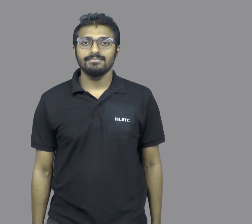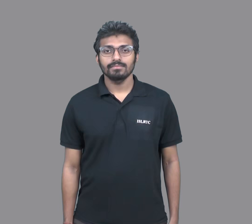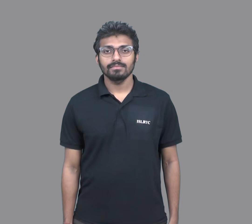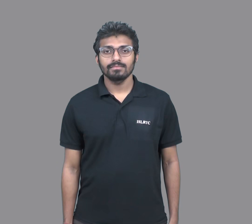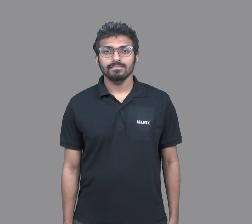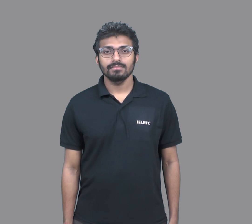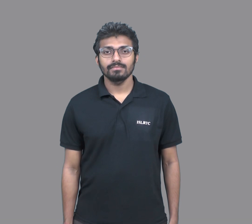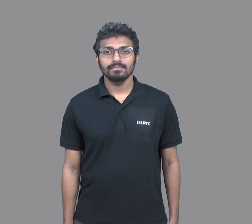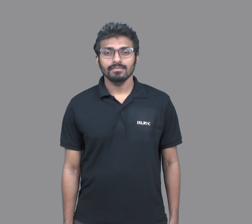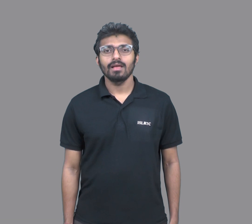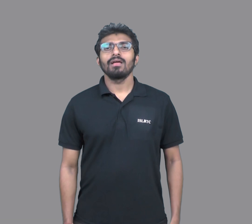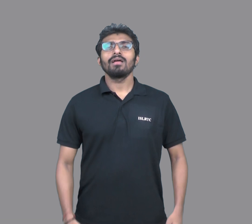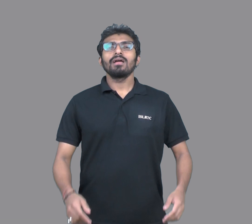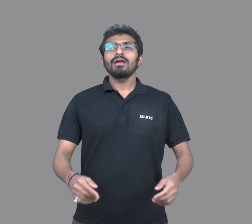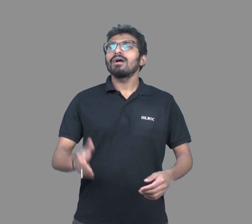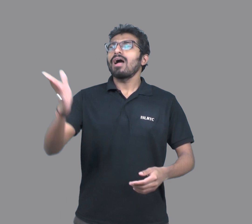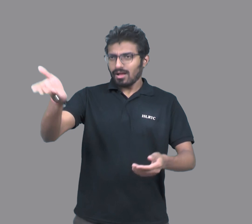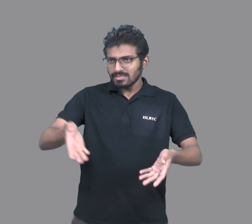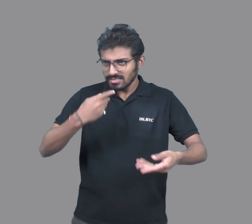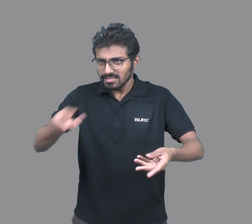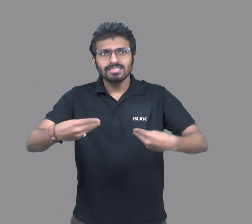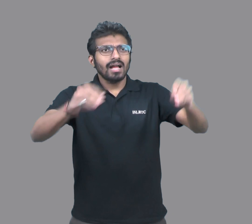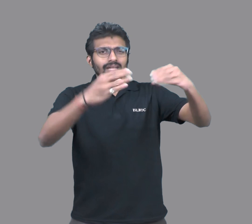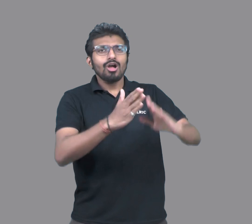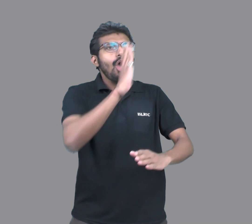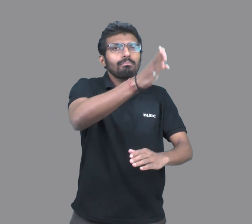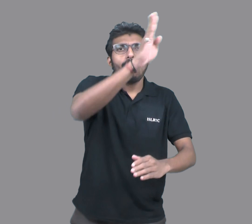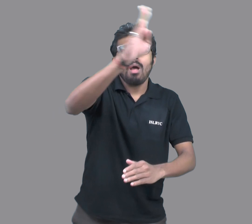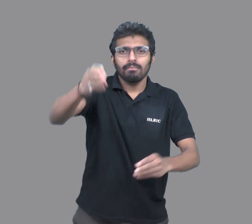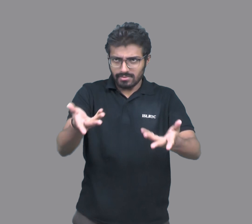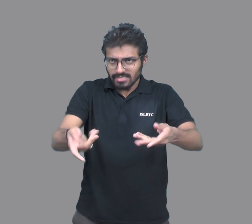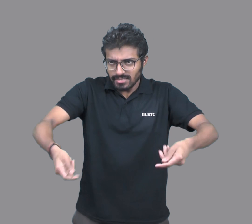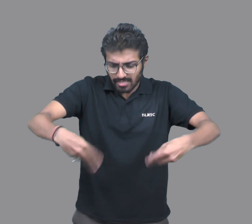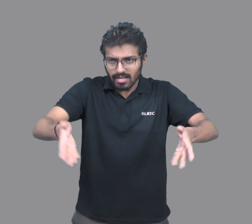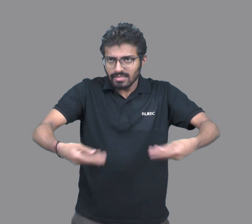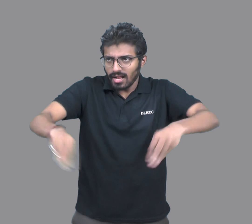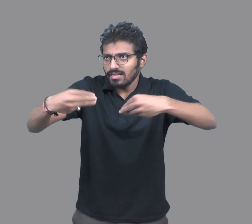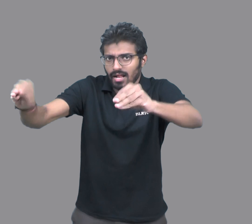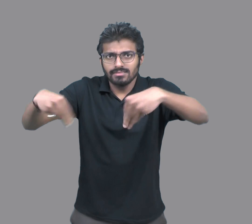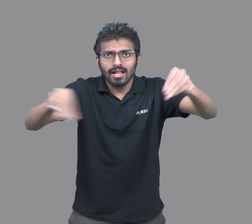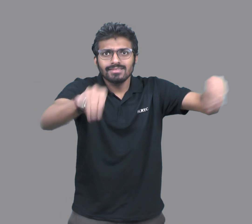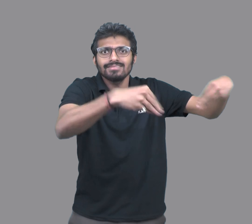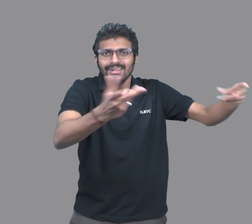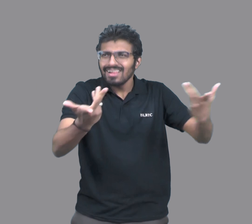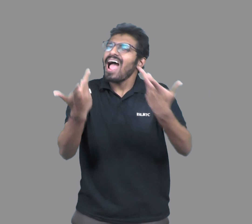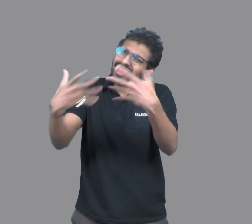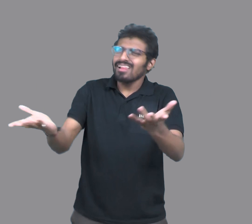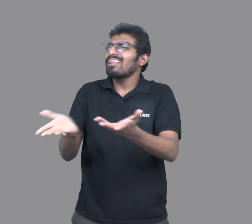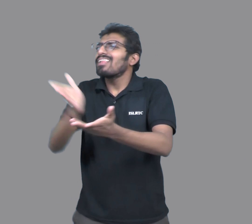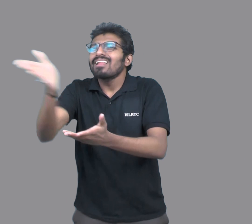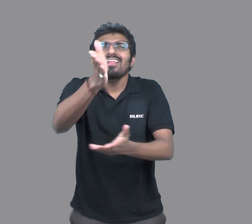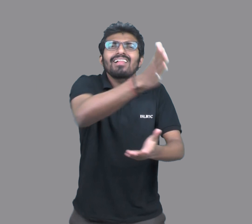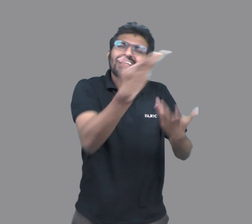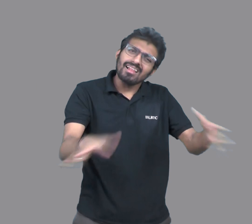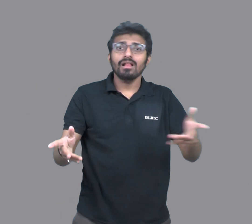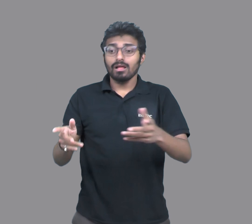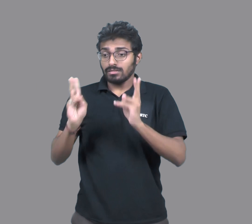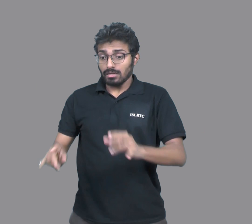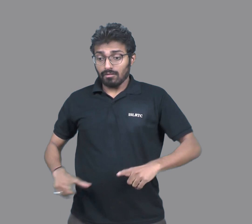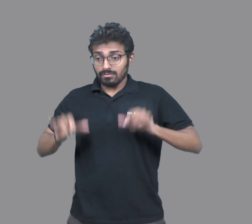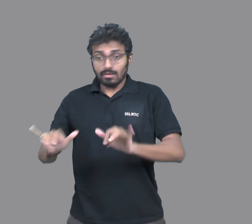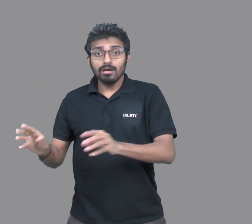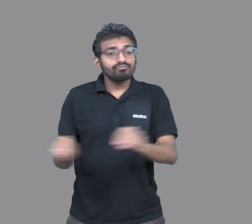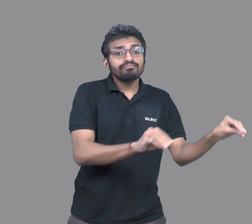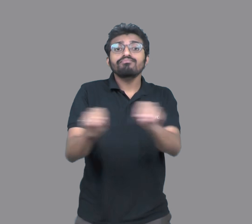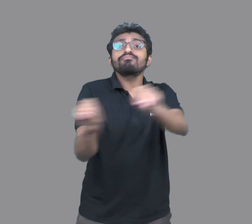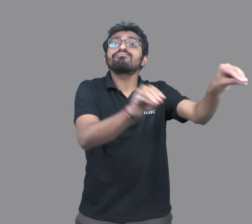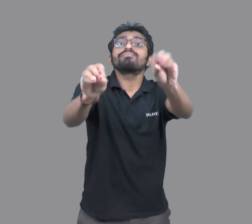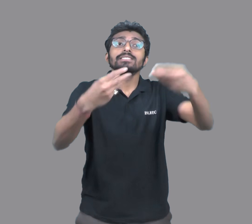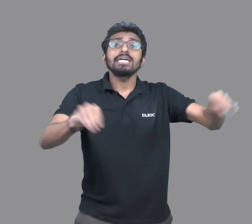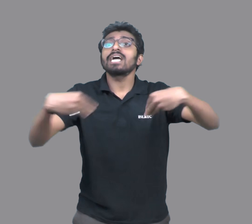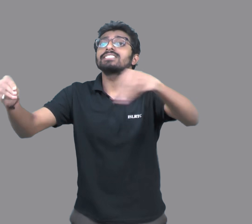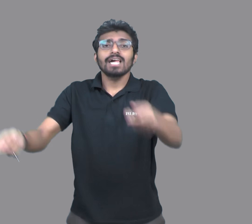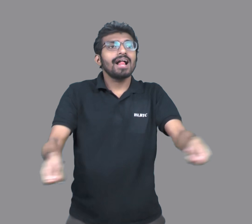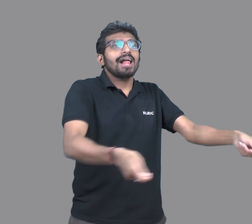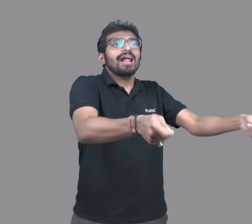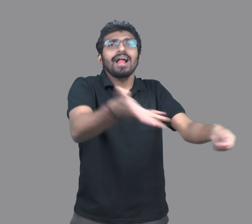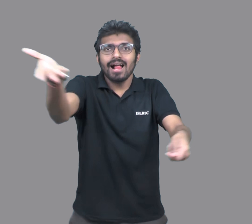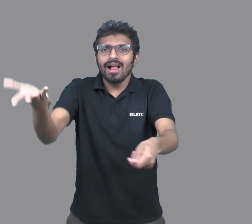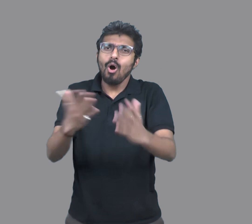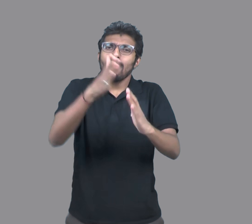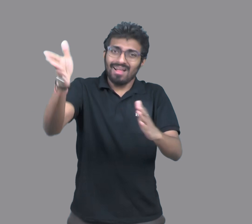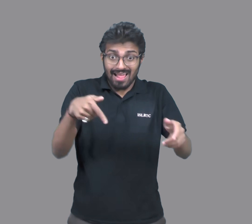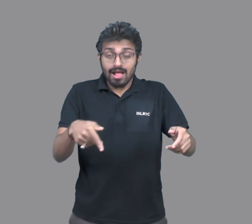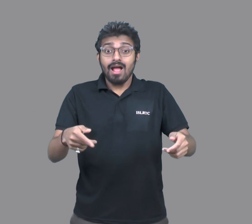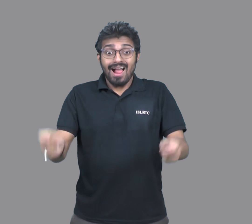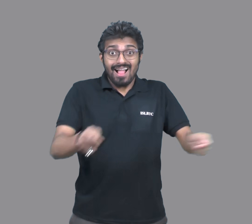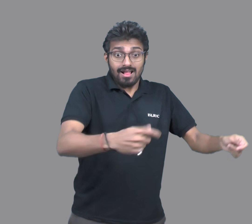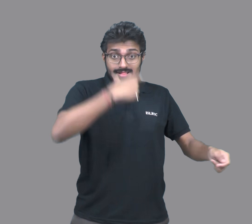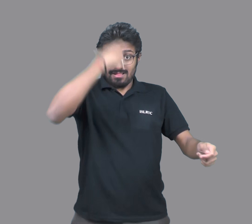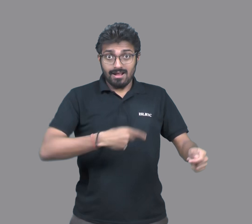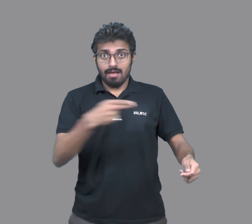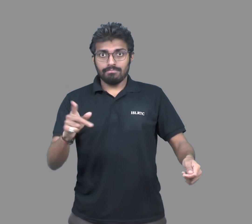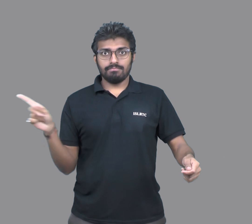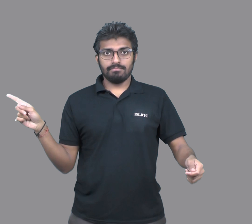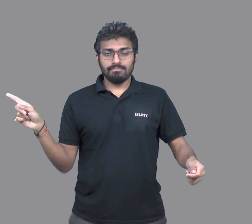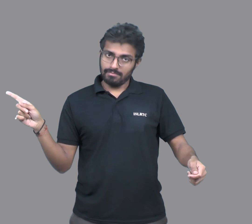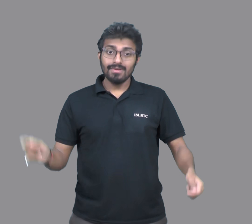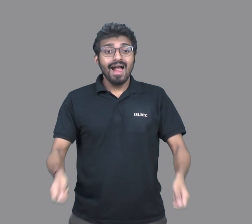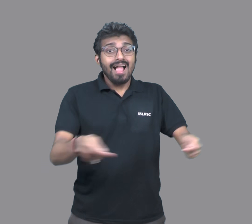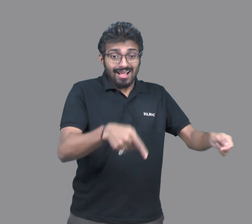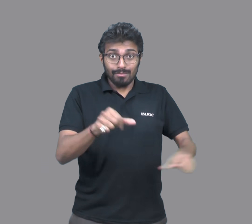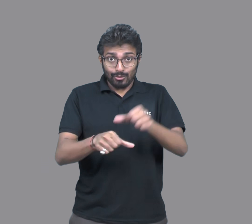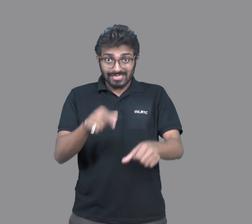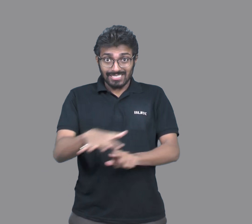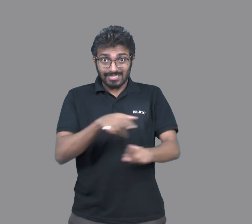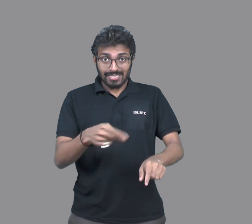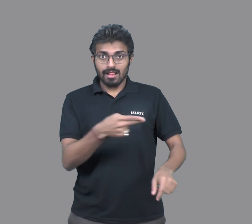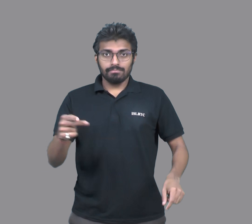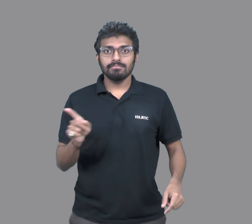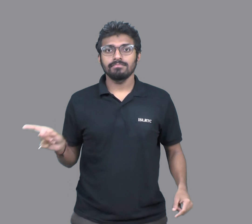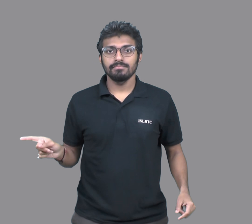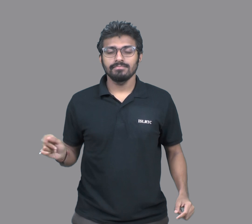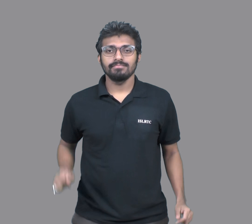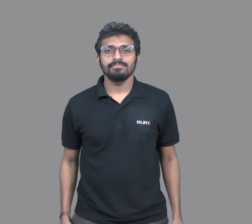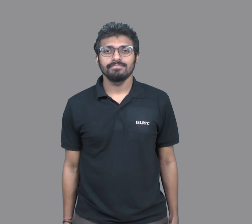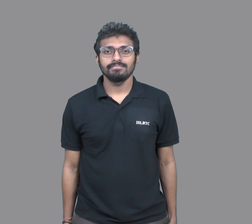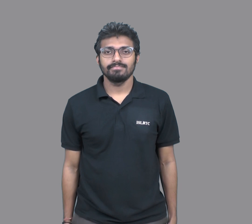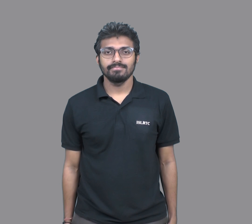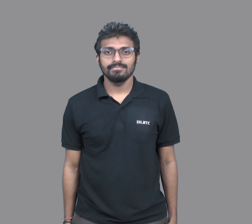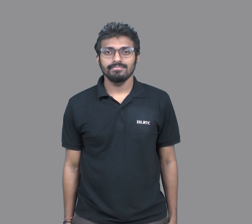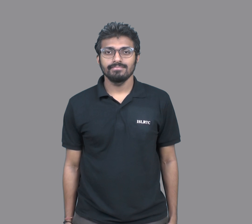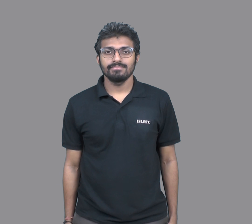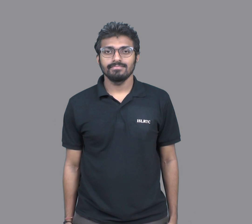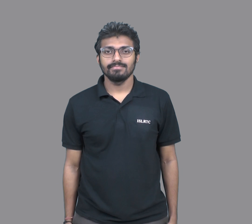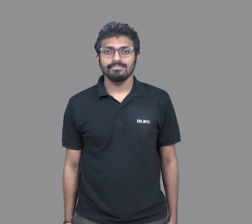Hawking Hawker